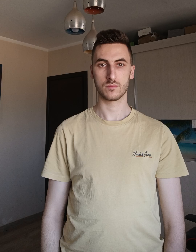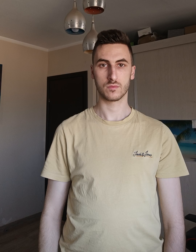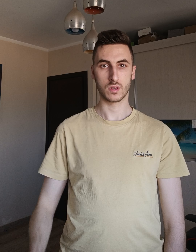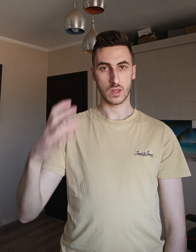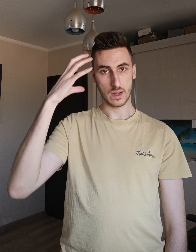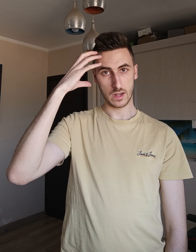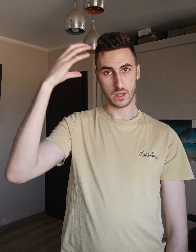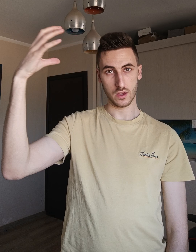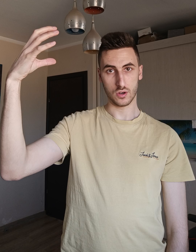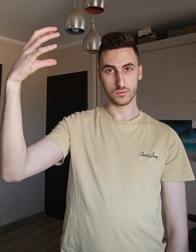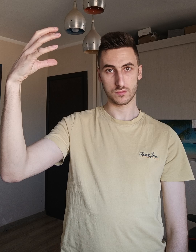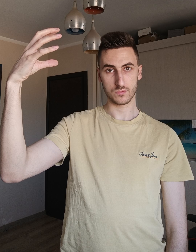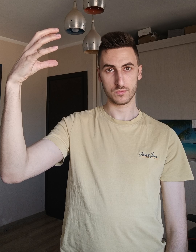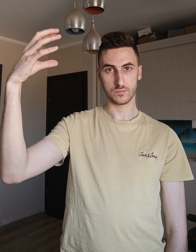לאהוב